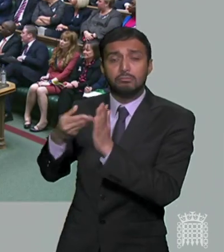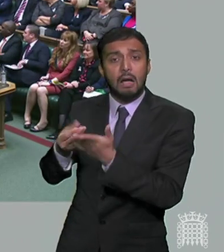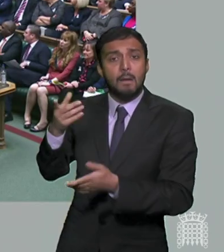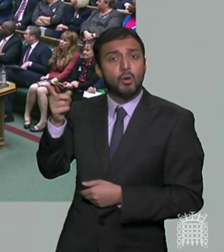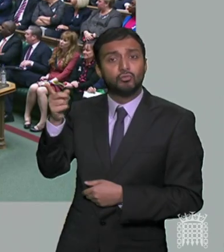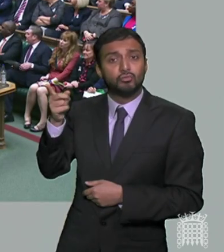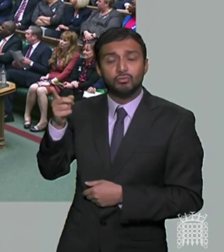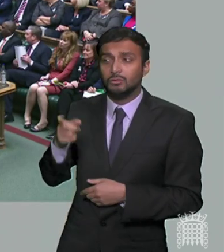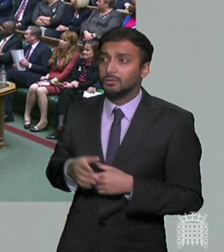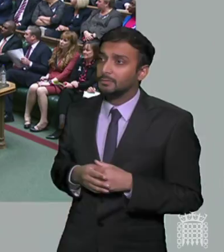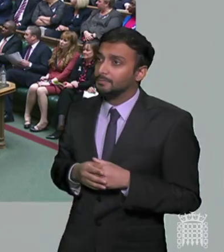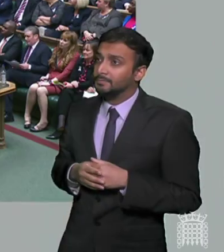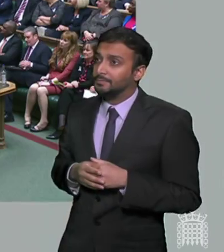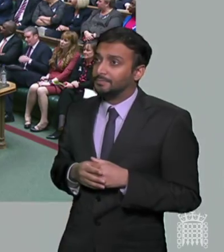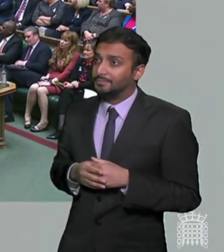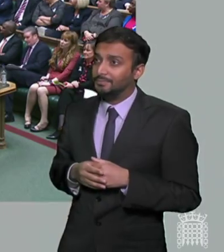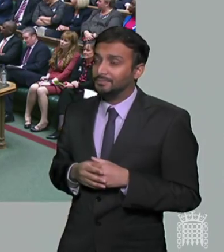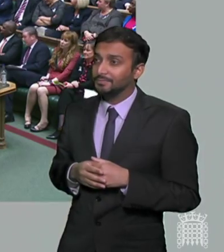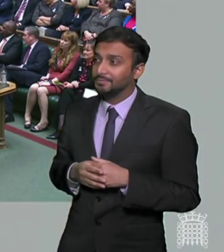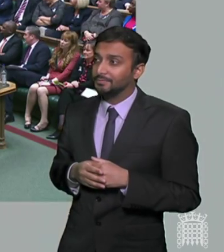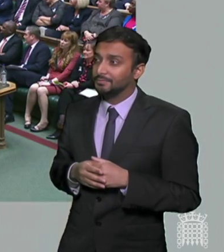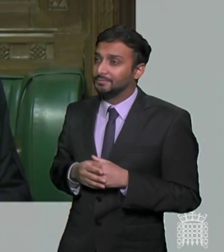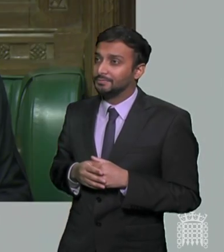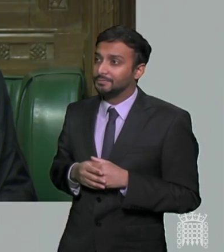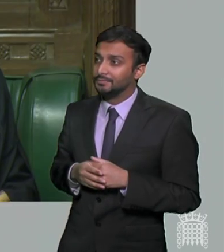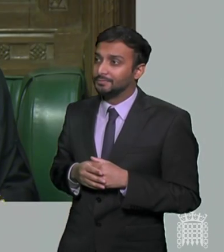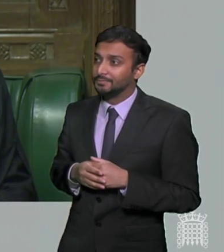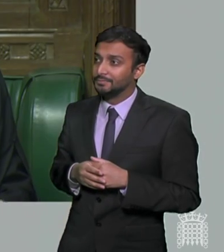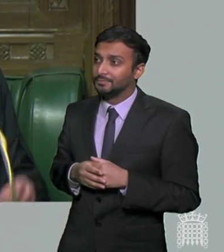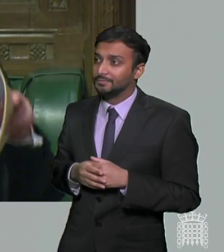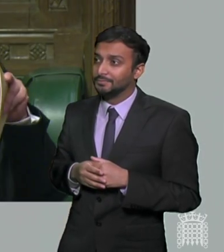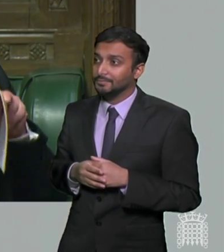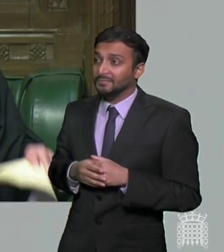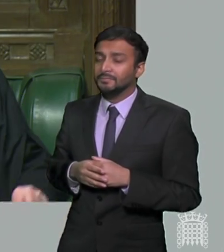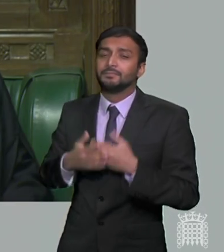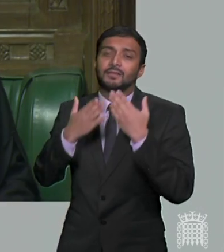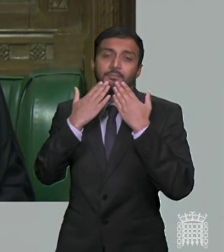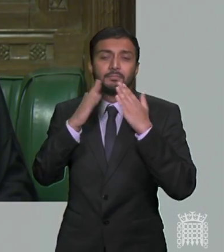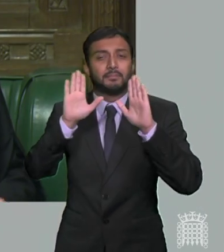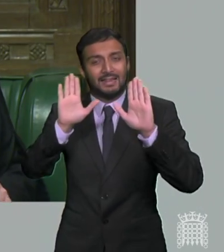Order. As I said to the Prime Minister, so I say to the Leader of the Opposition: I have to get through this list.